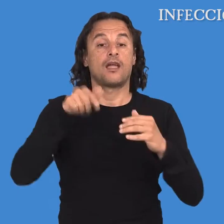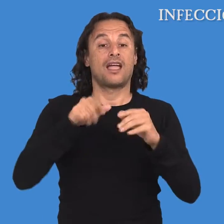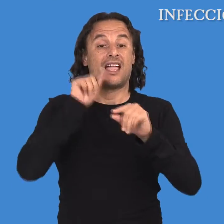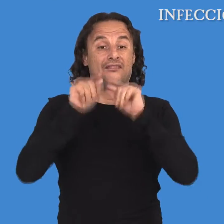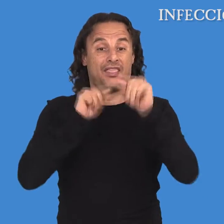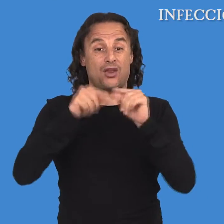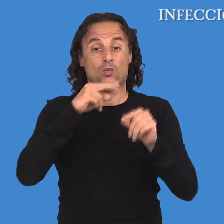virus